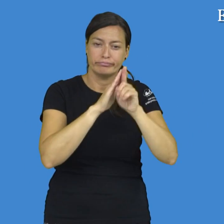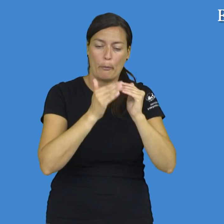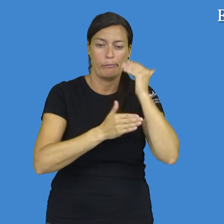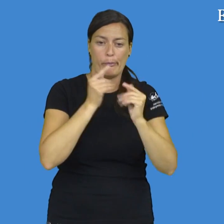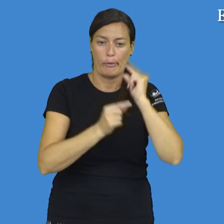superior